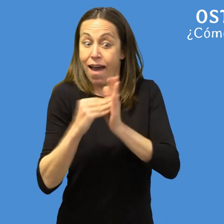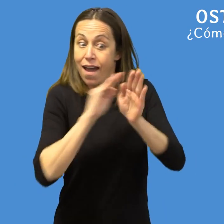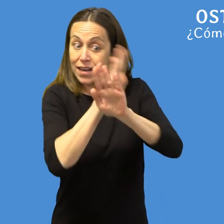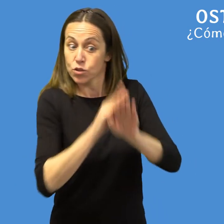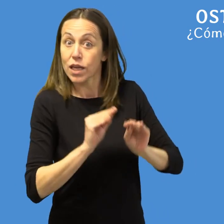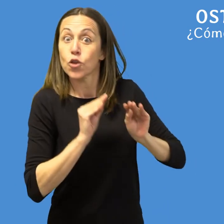resultado